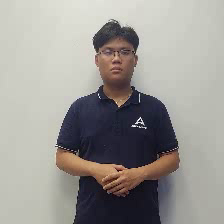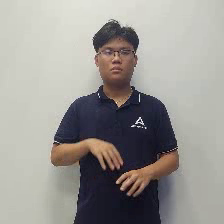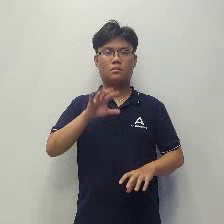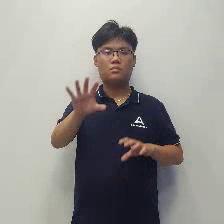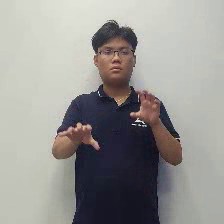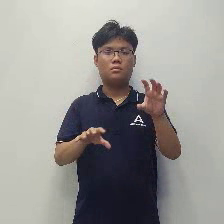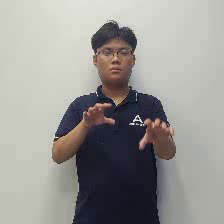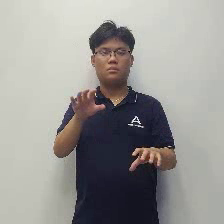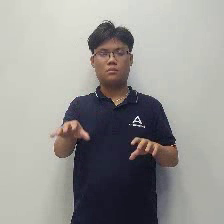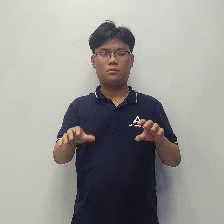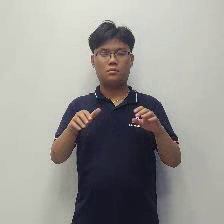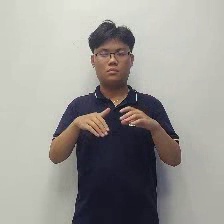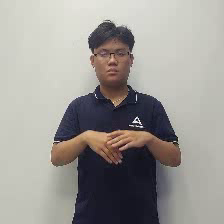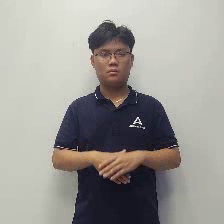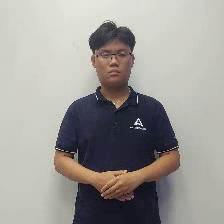Con gấu